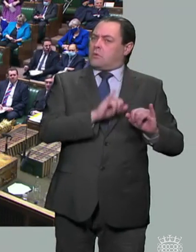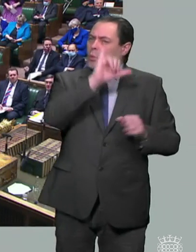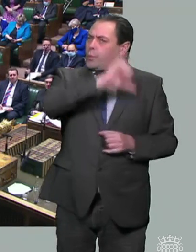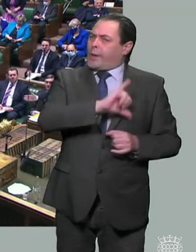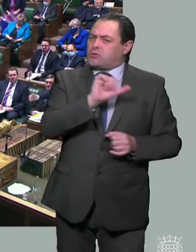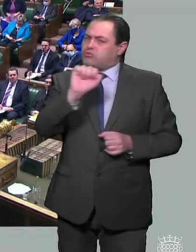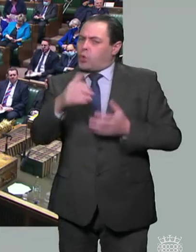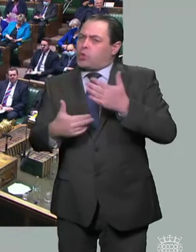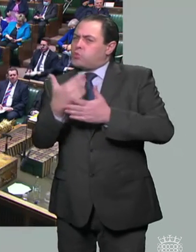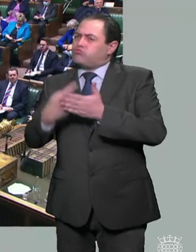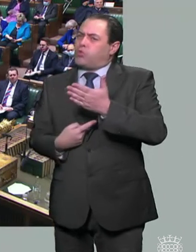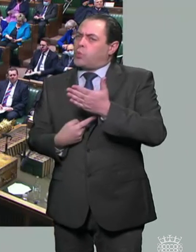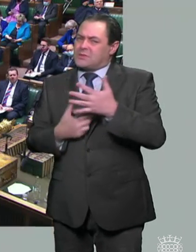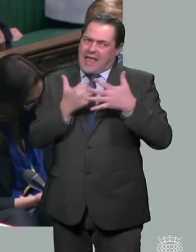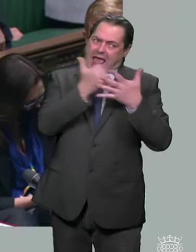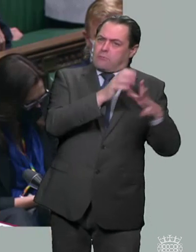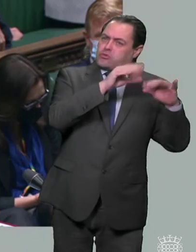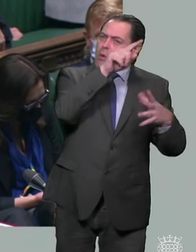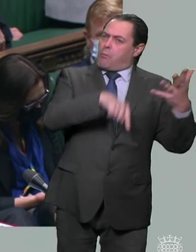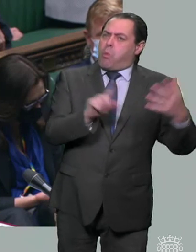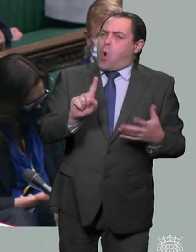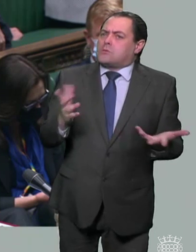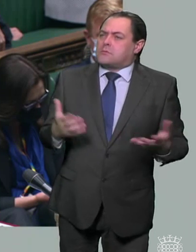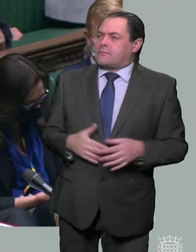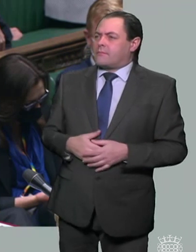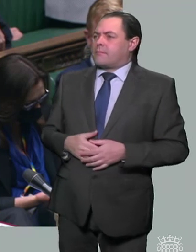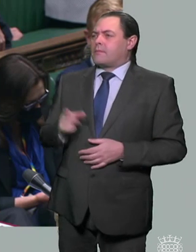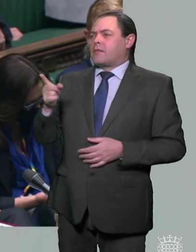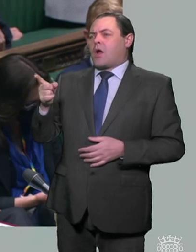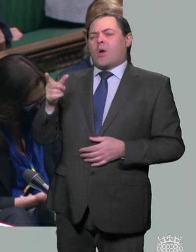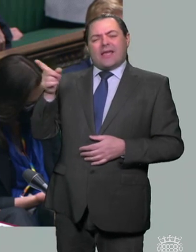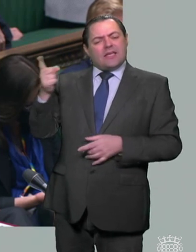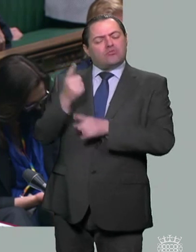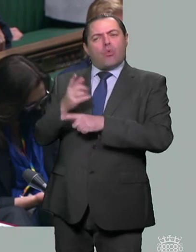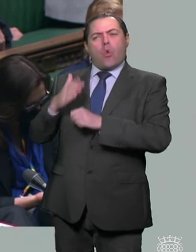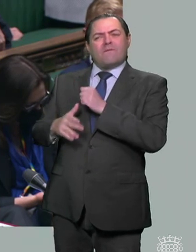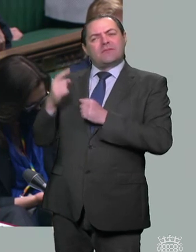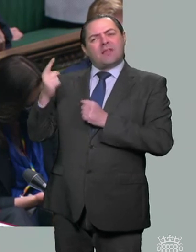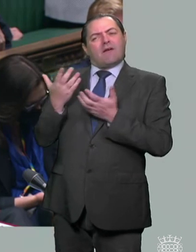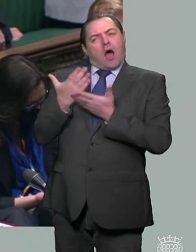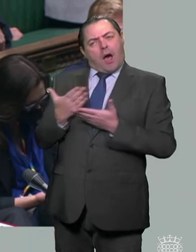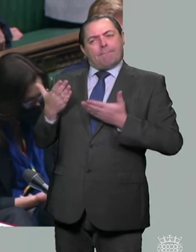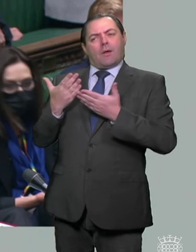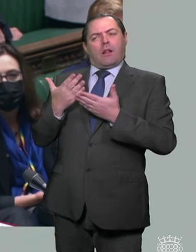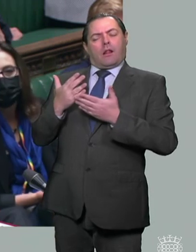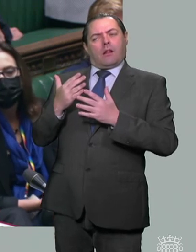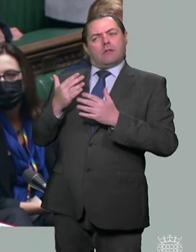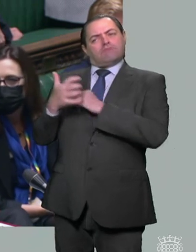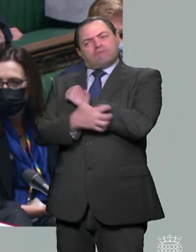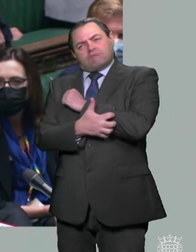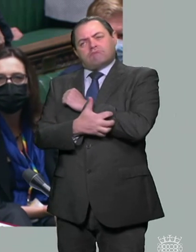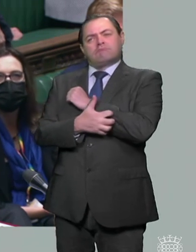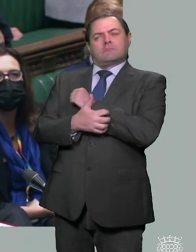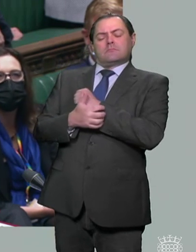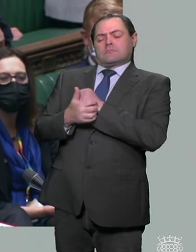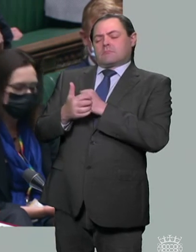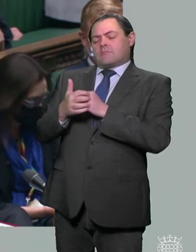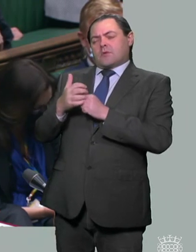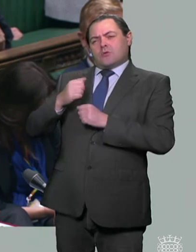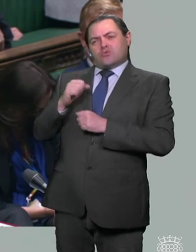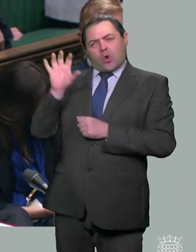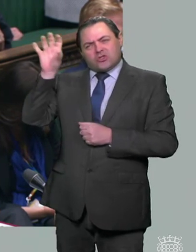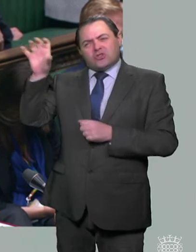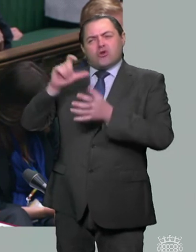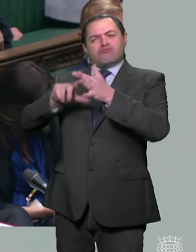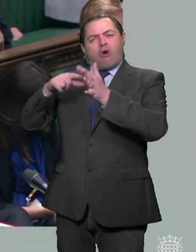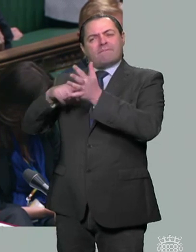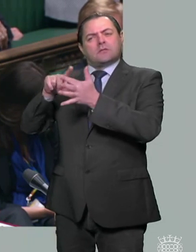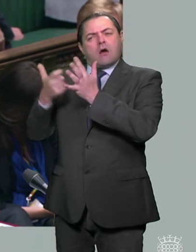I thank the humble crofter, as the right honourable Gentleman refers to himself, for his question.